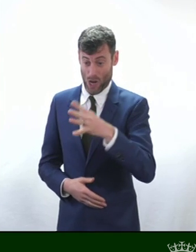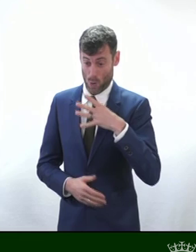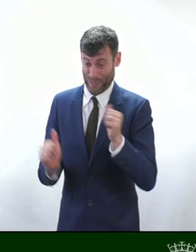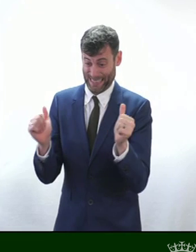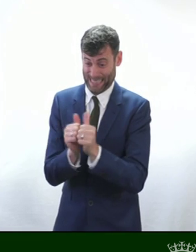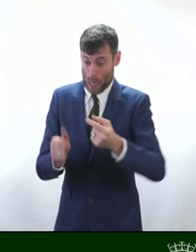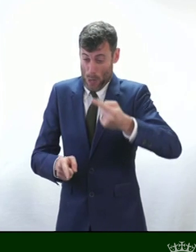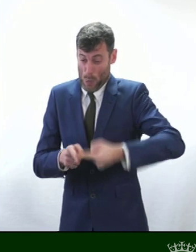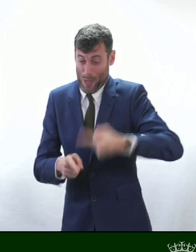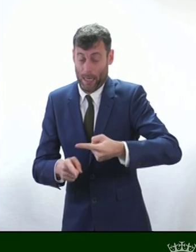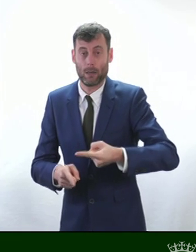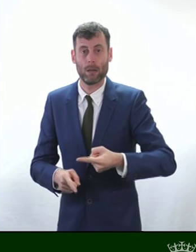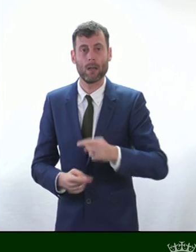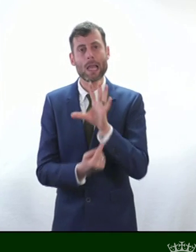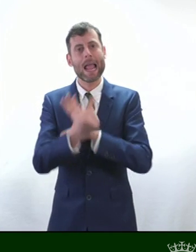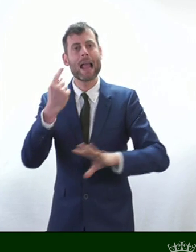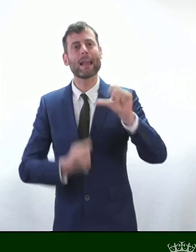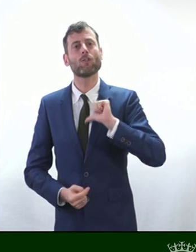The National Farmers Union says: